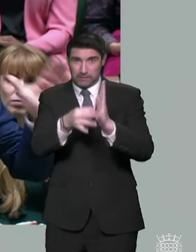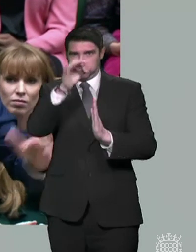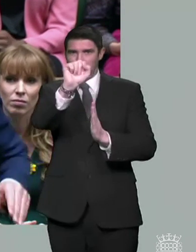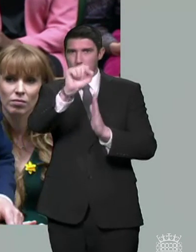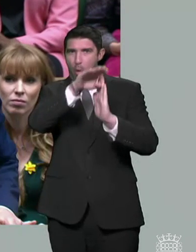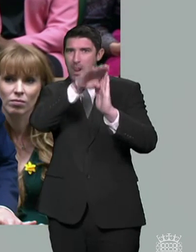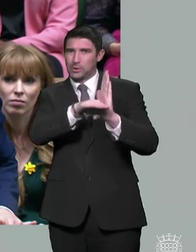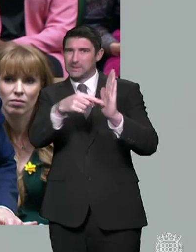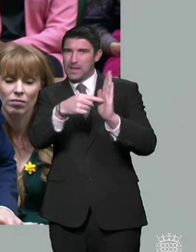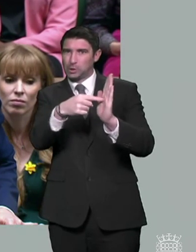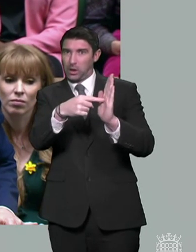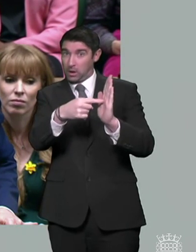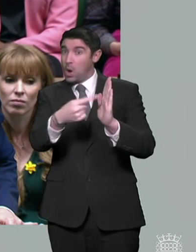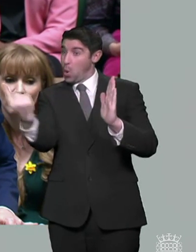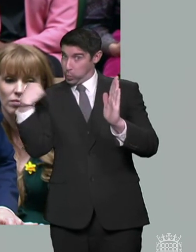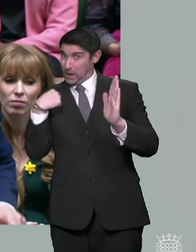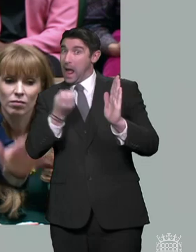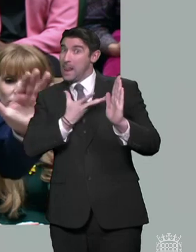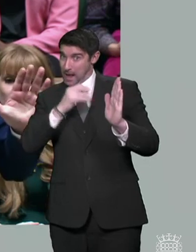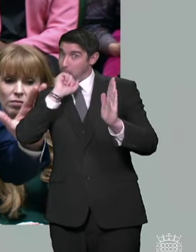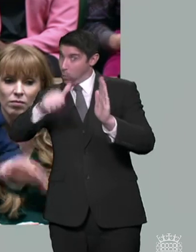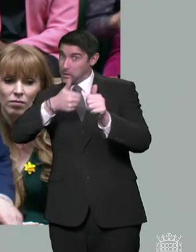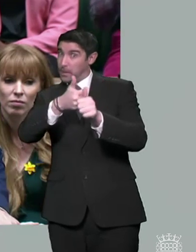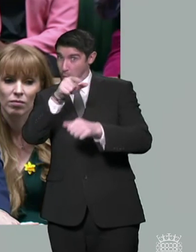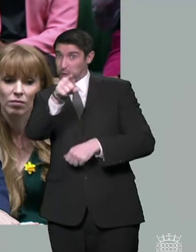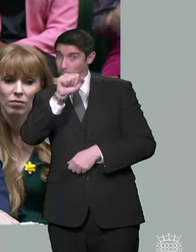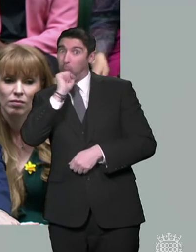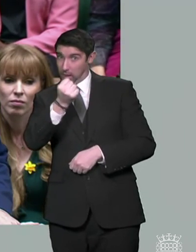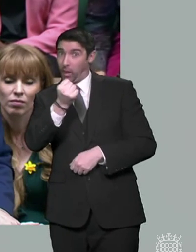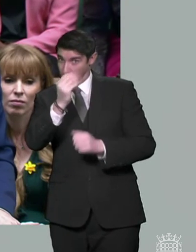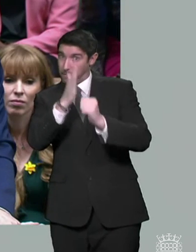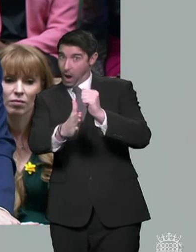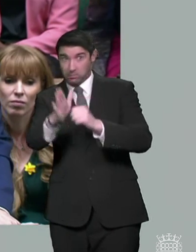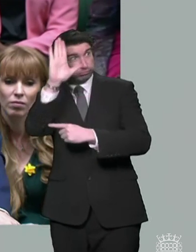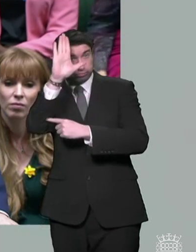I think that this can be voted through on Monday at speed, with the full support of the House.